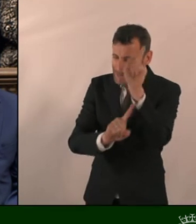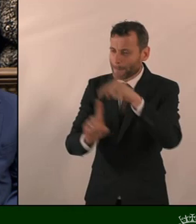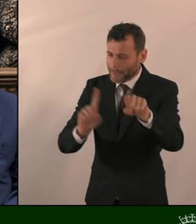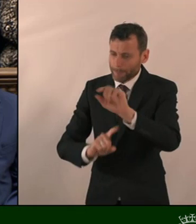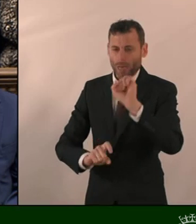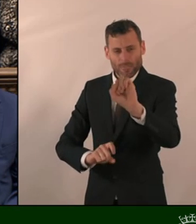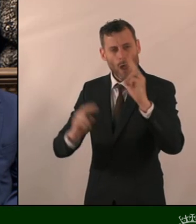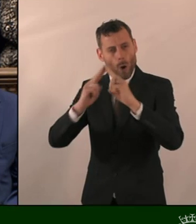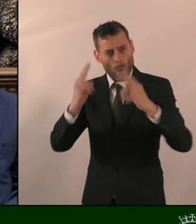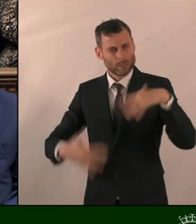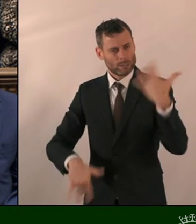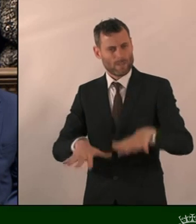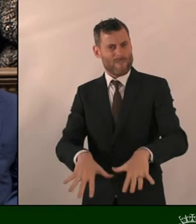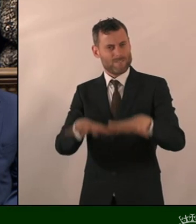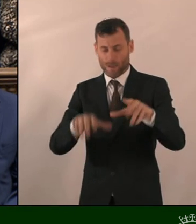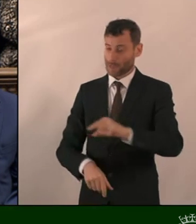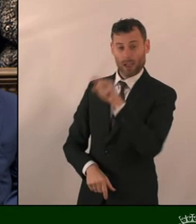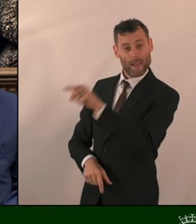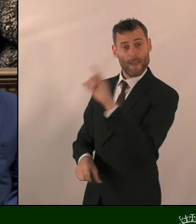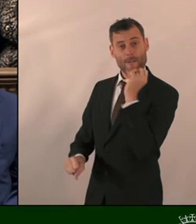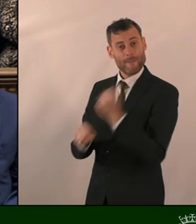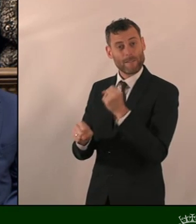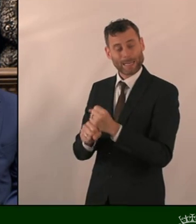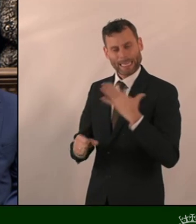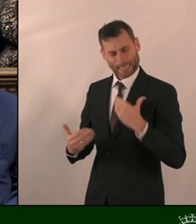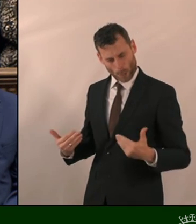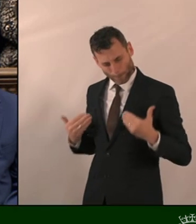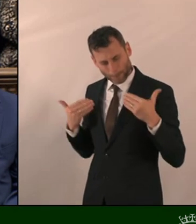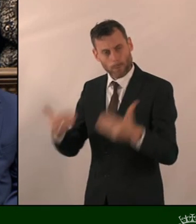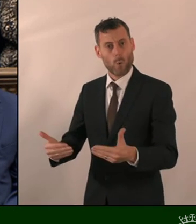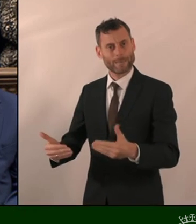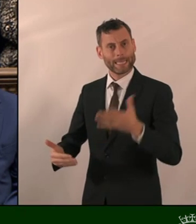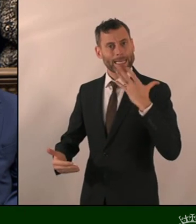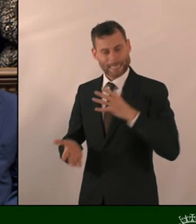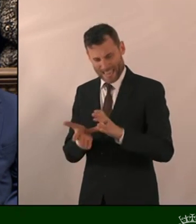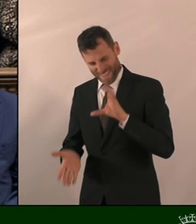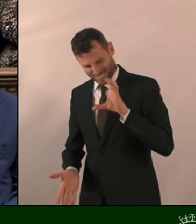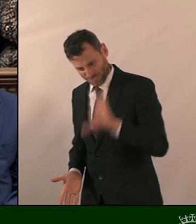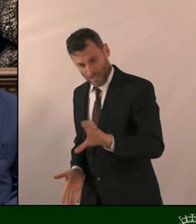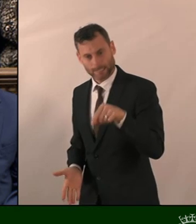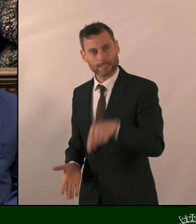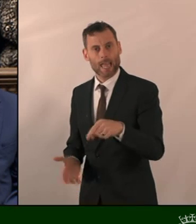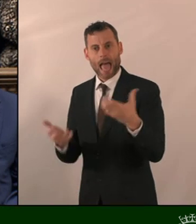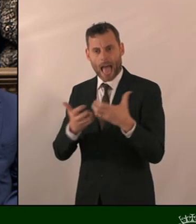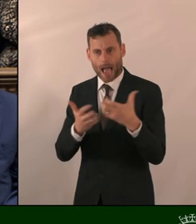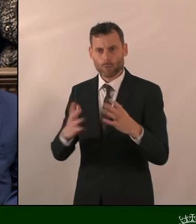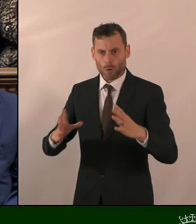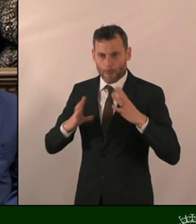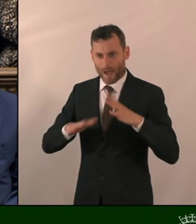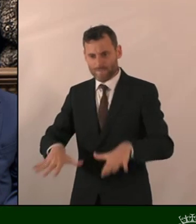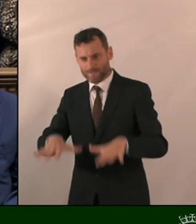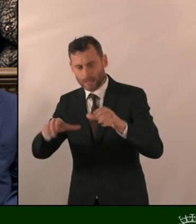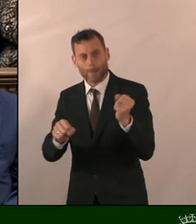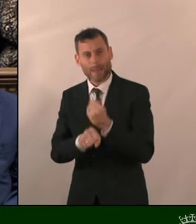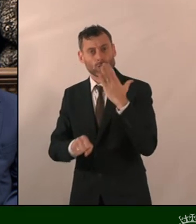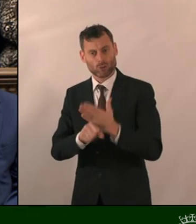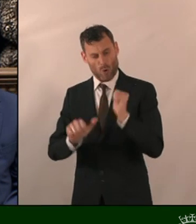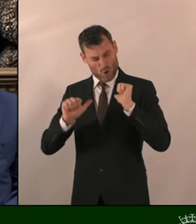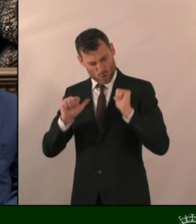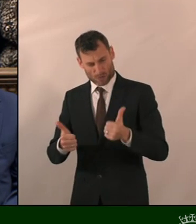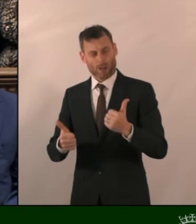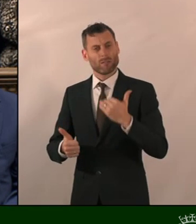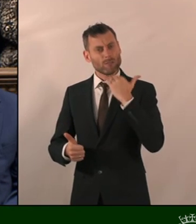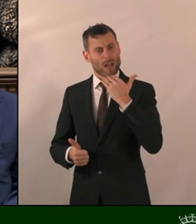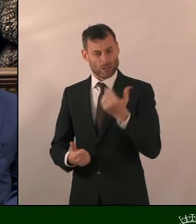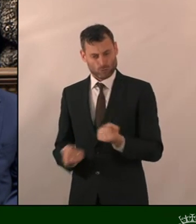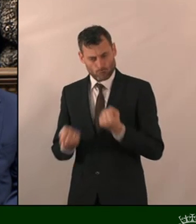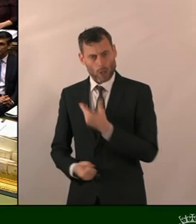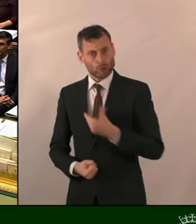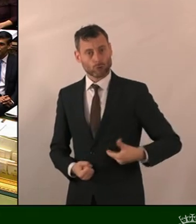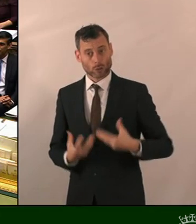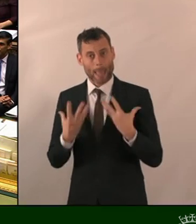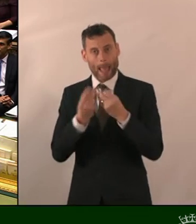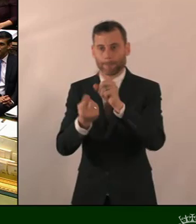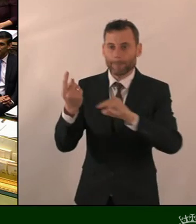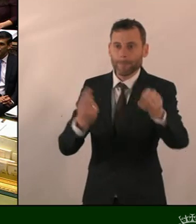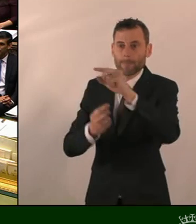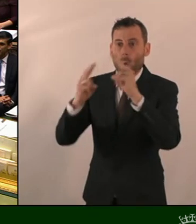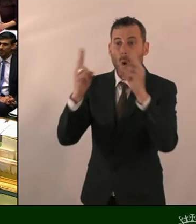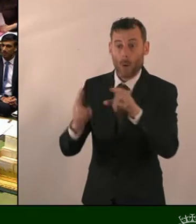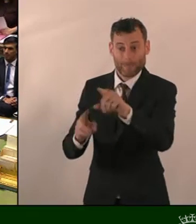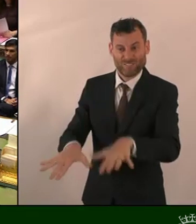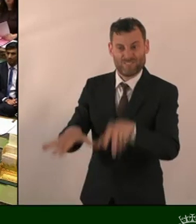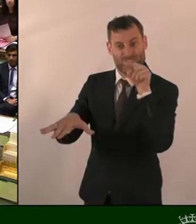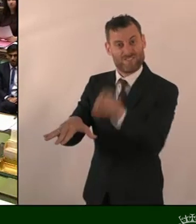This Government need to step up to the plate, invest in defences and ensure that there is real insurance for people whose homes are being ruined by these floods as we speak.